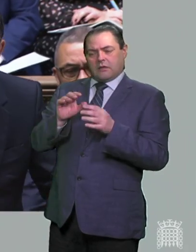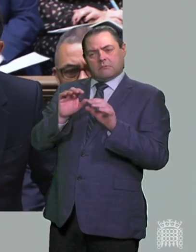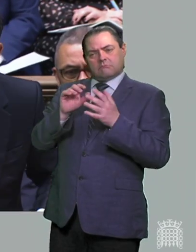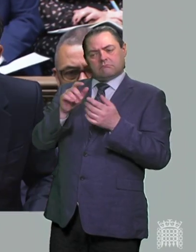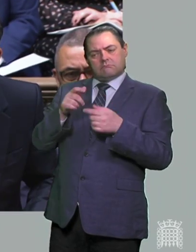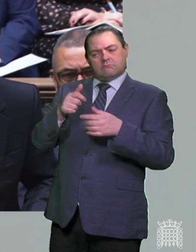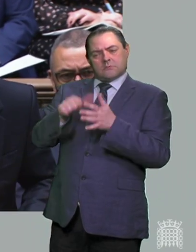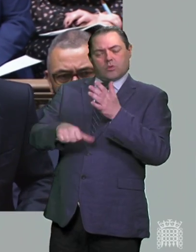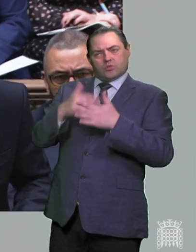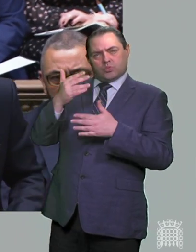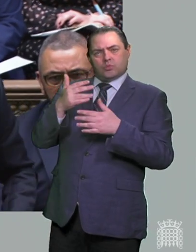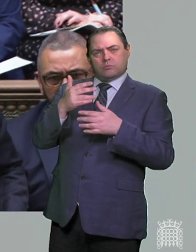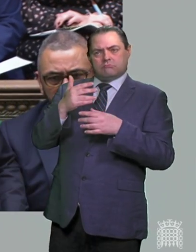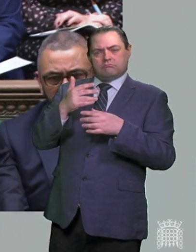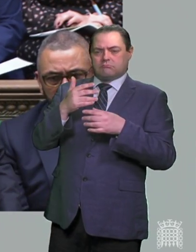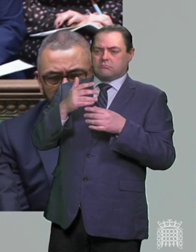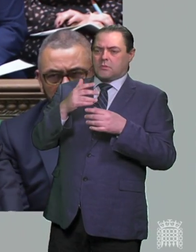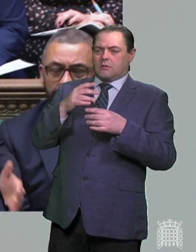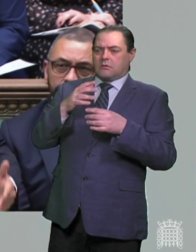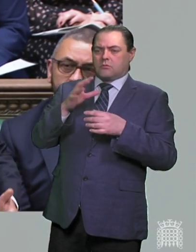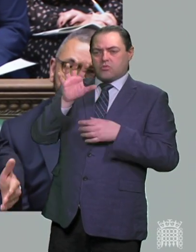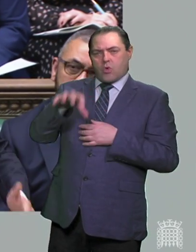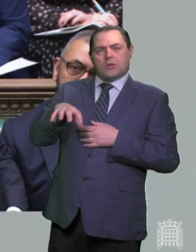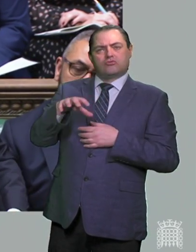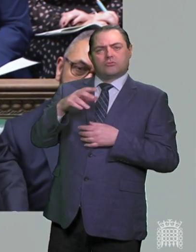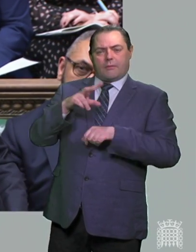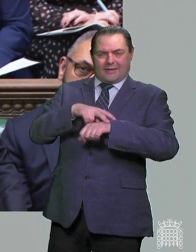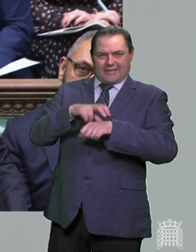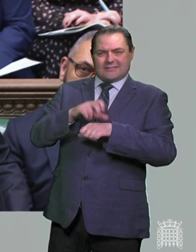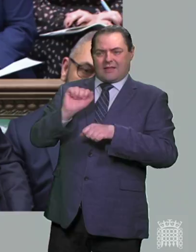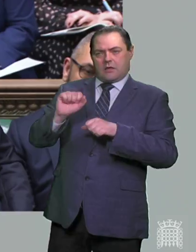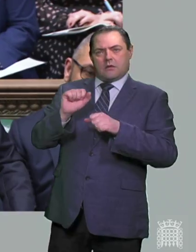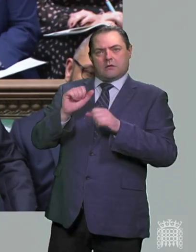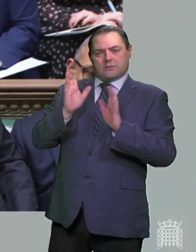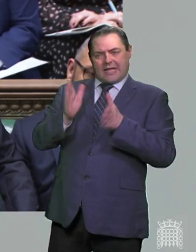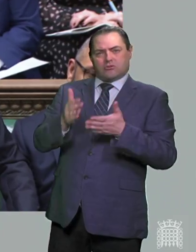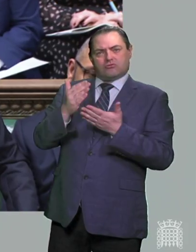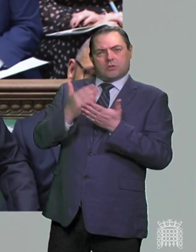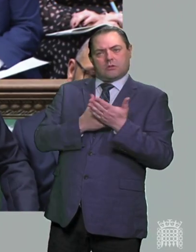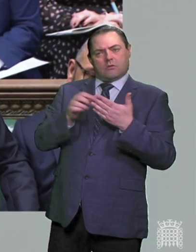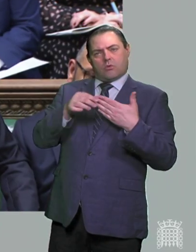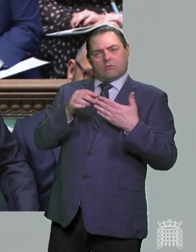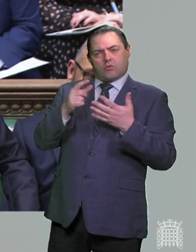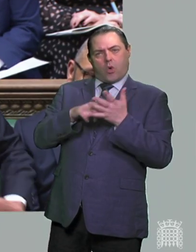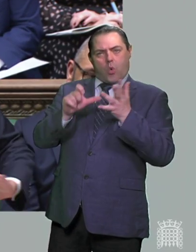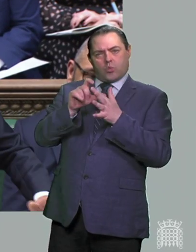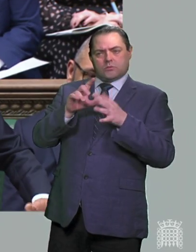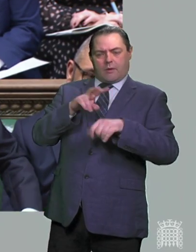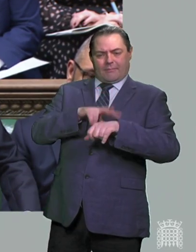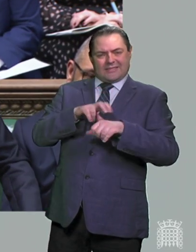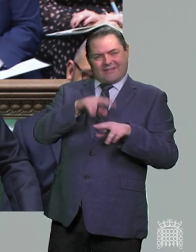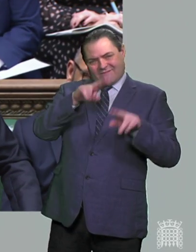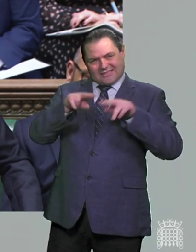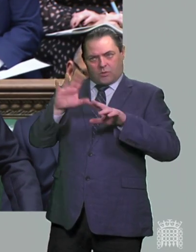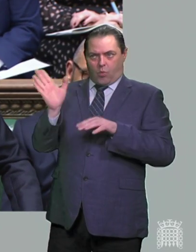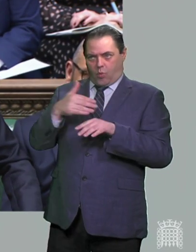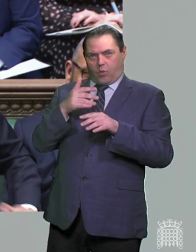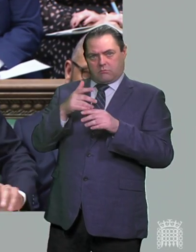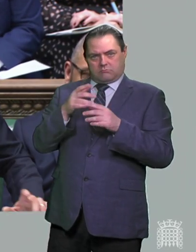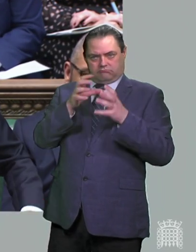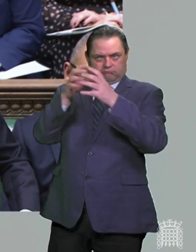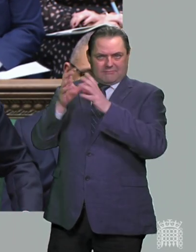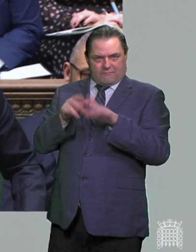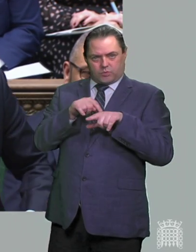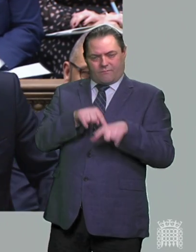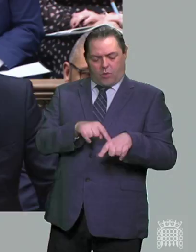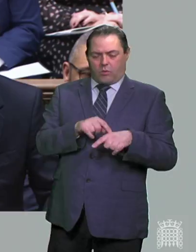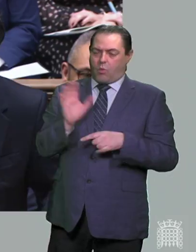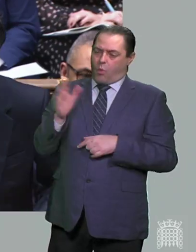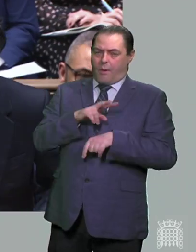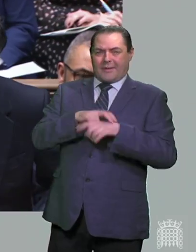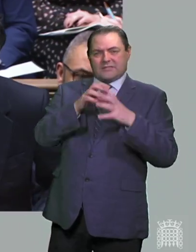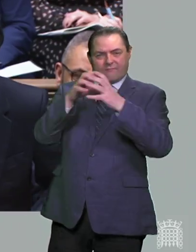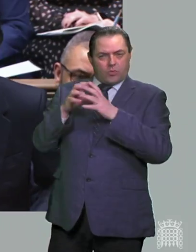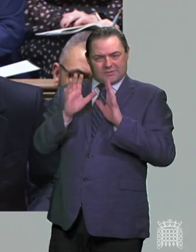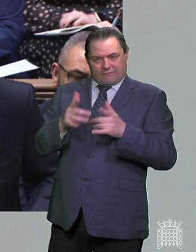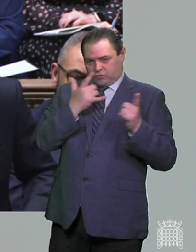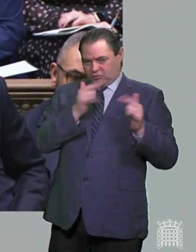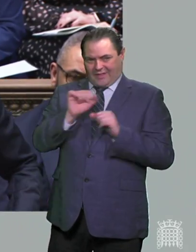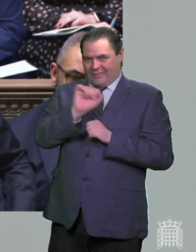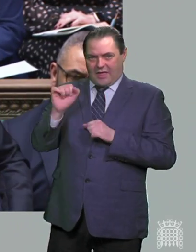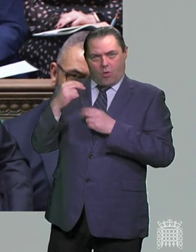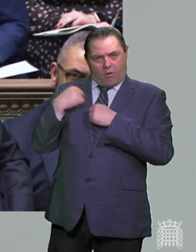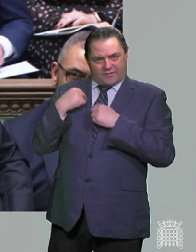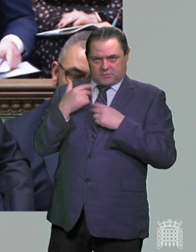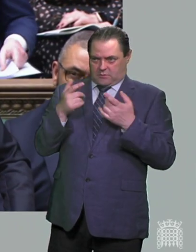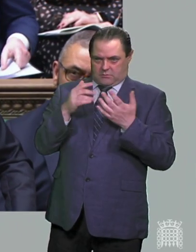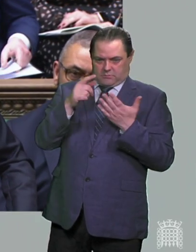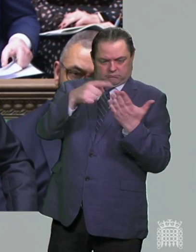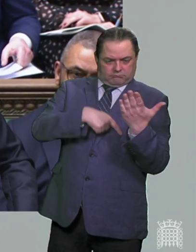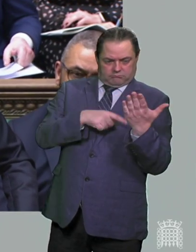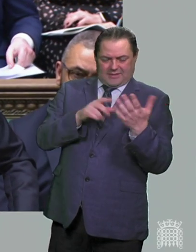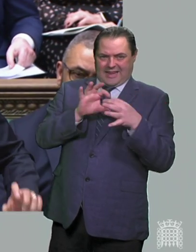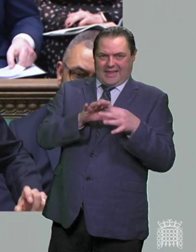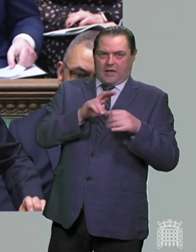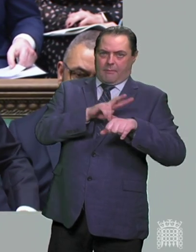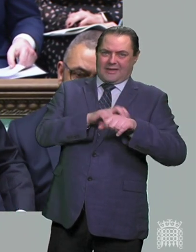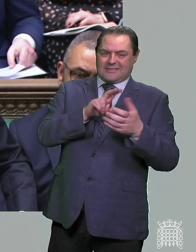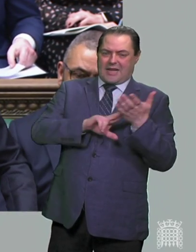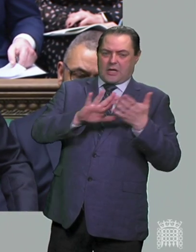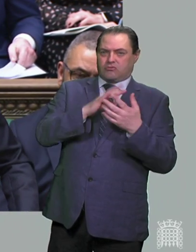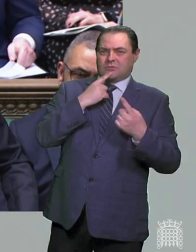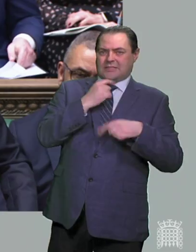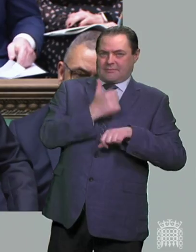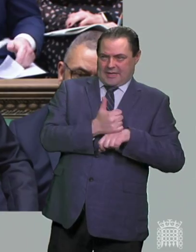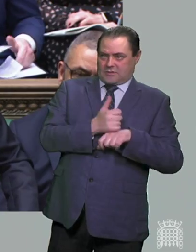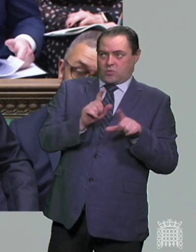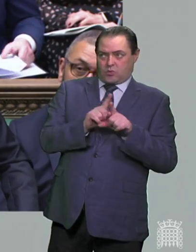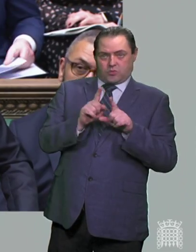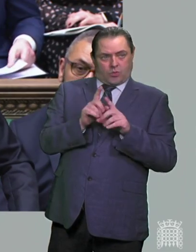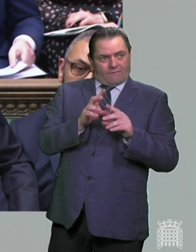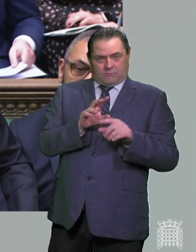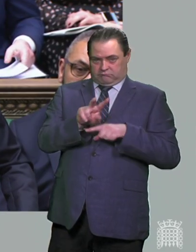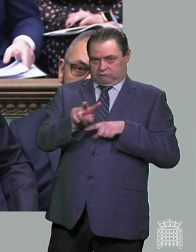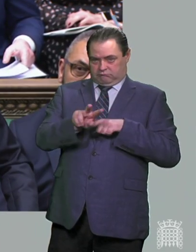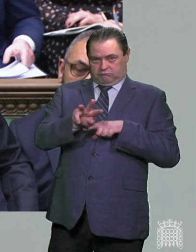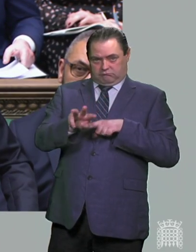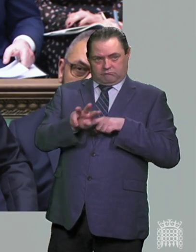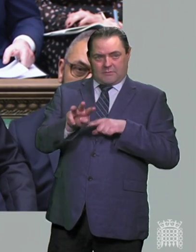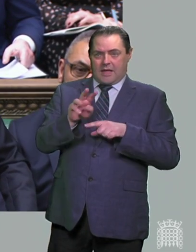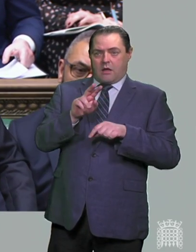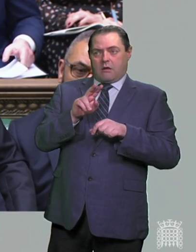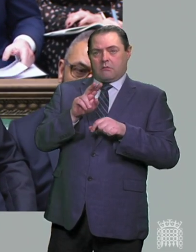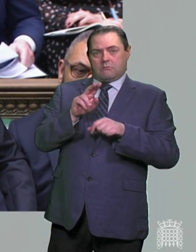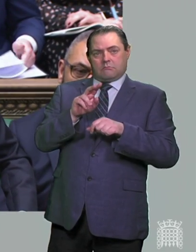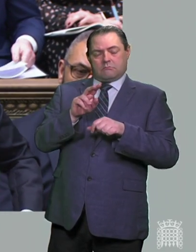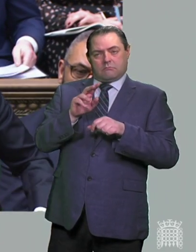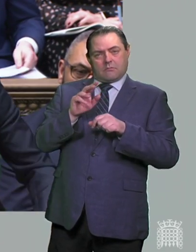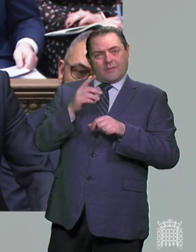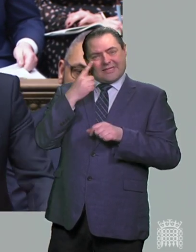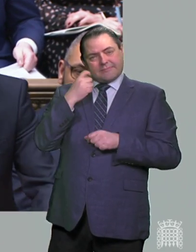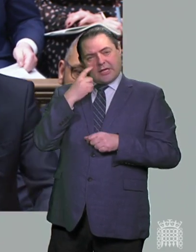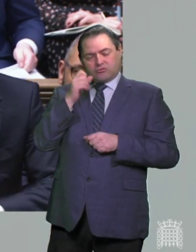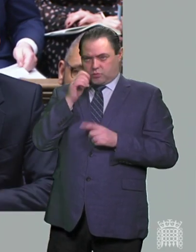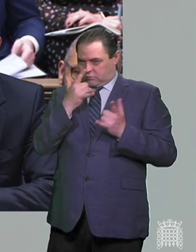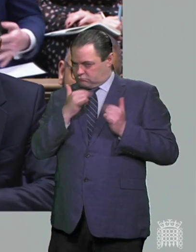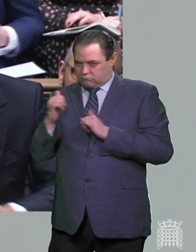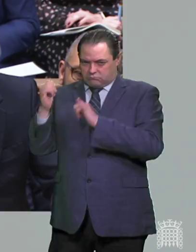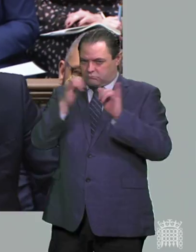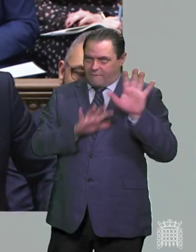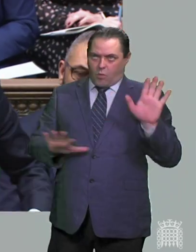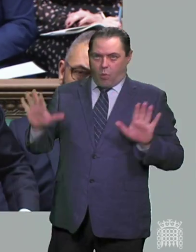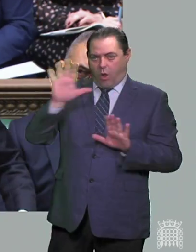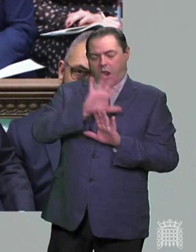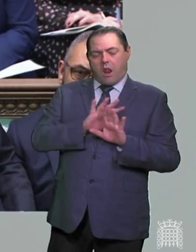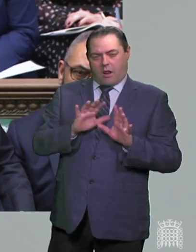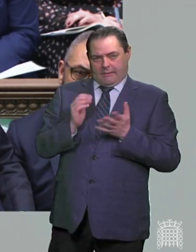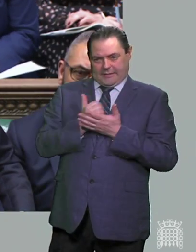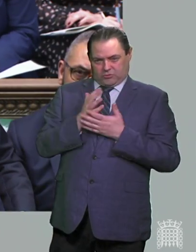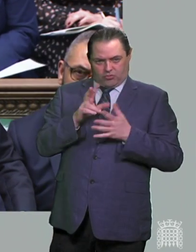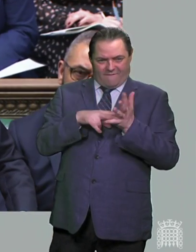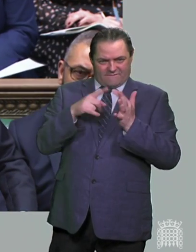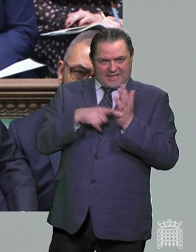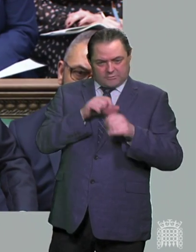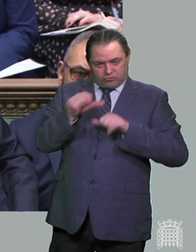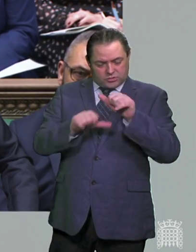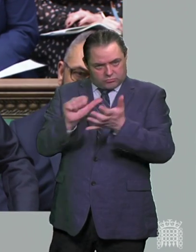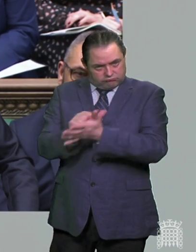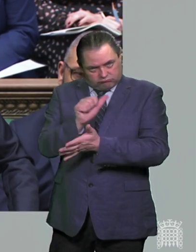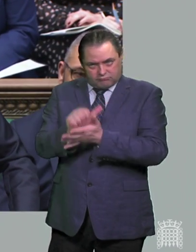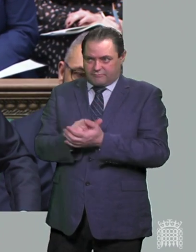For example, the College of Policing is currently updating the statutory code of practice for police officer vetting that all forces legally have to follow; all police forces are in the process of checking their officers against the police national database; and in weeks His Majesty’s independent inspectorate will report back on its reinspection of all forces’ vetting procedures.